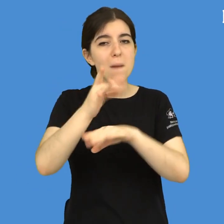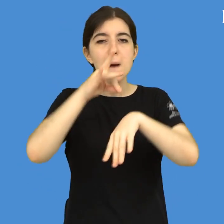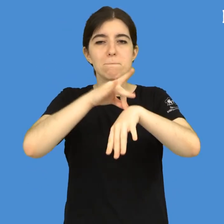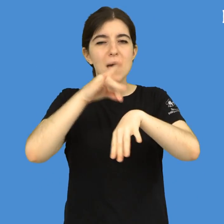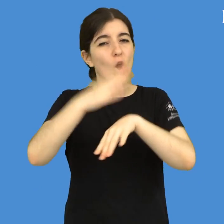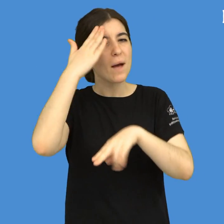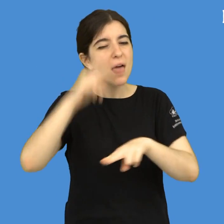enfermo